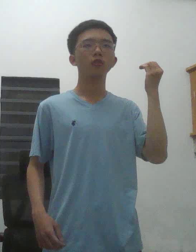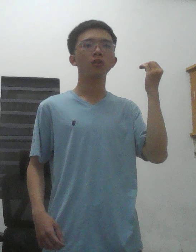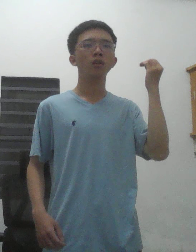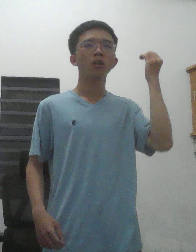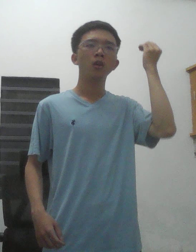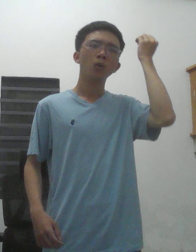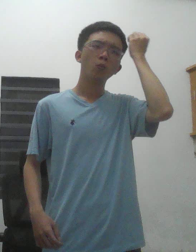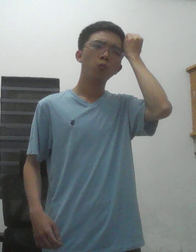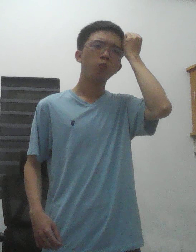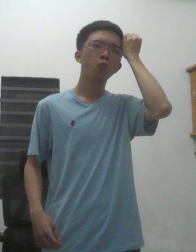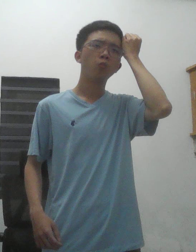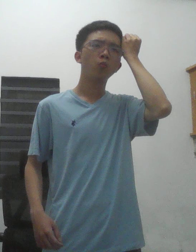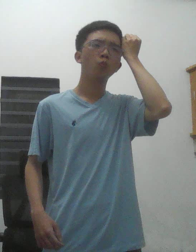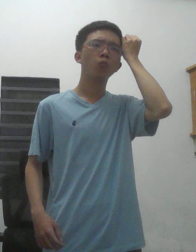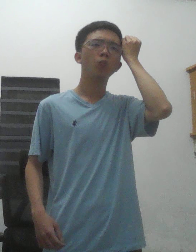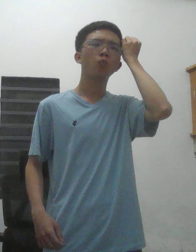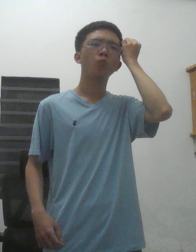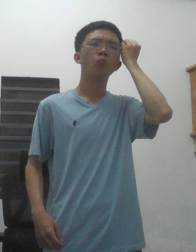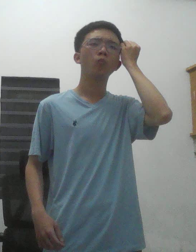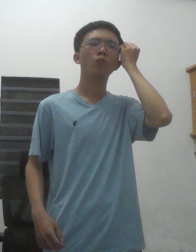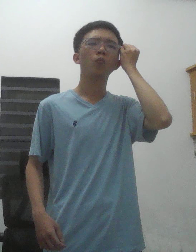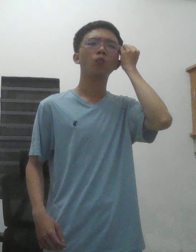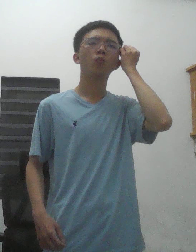oi troi